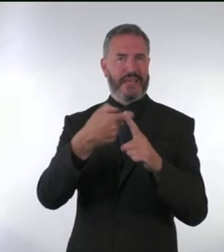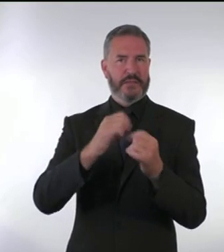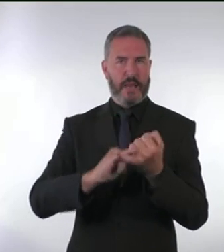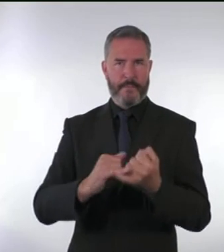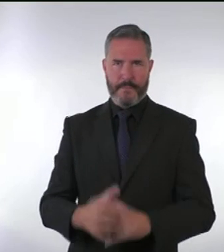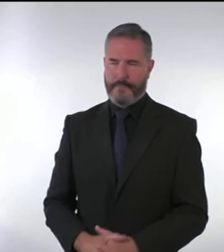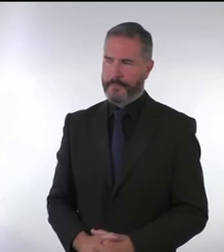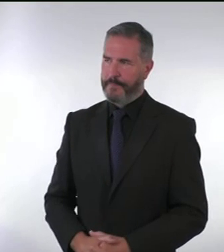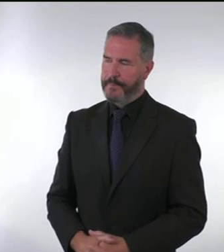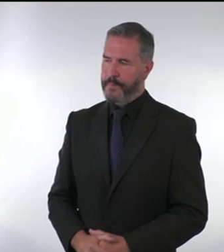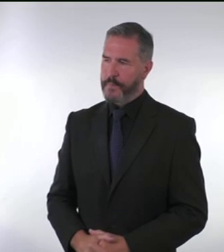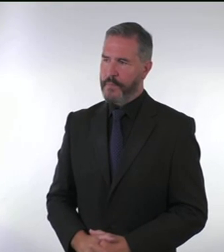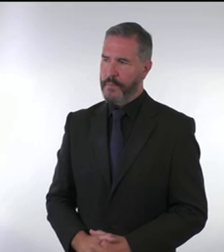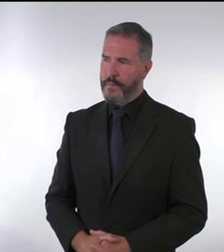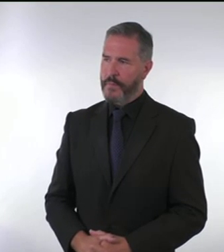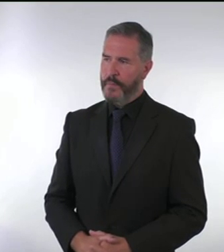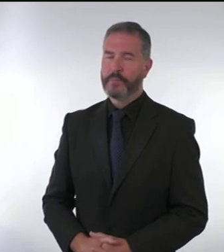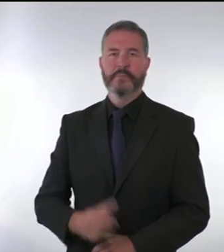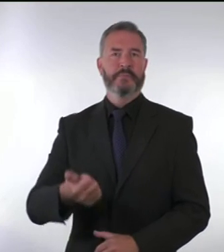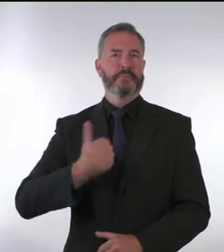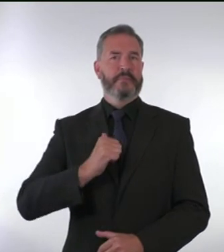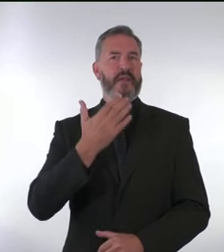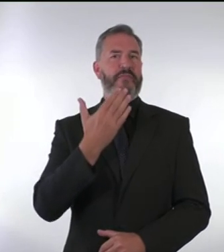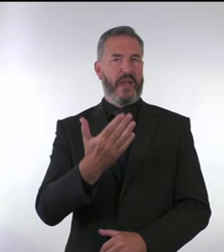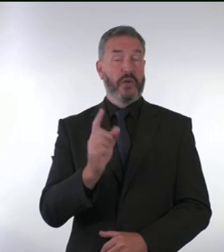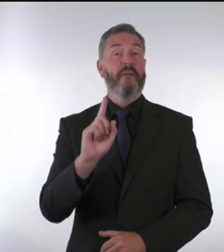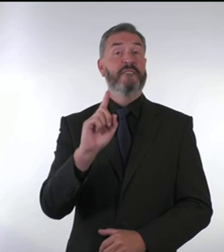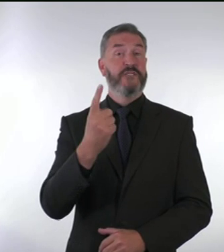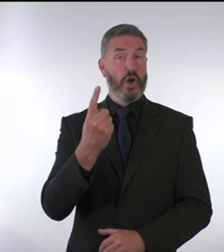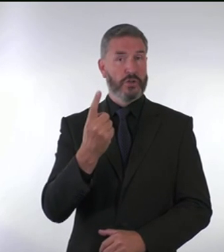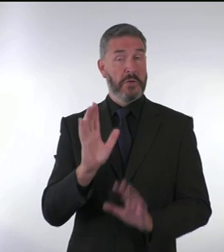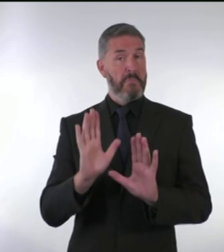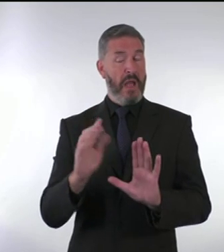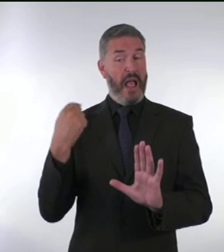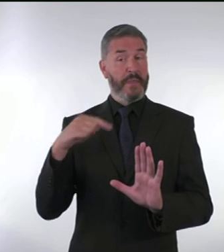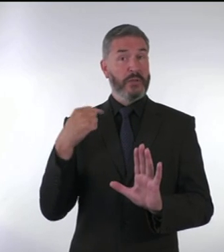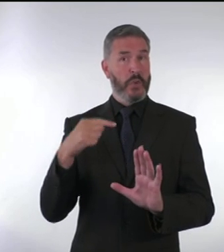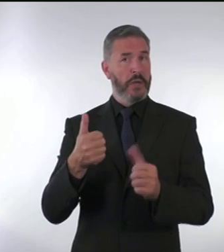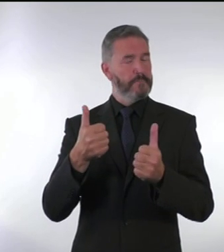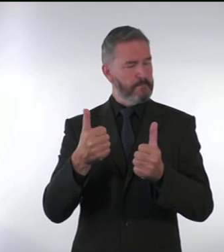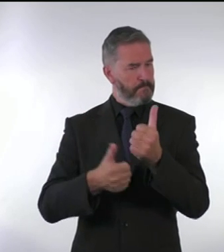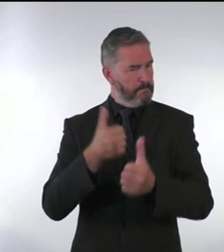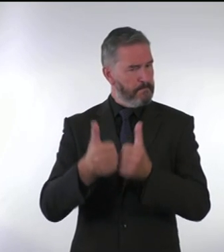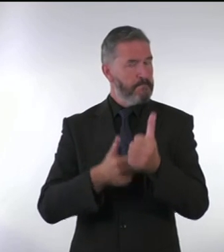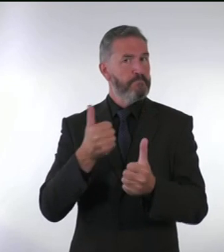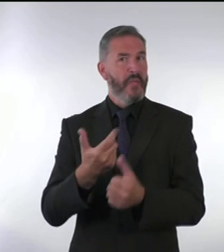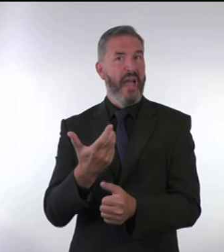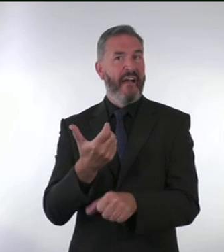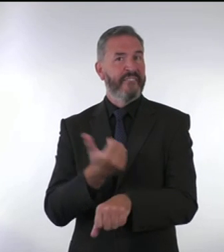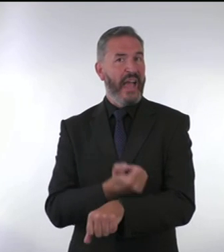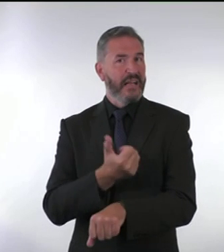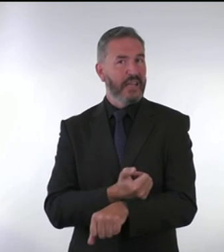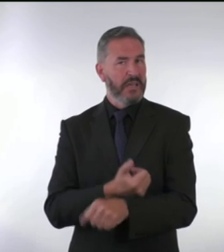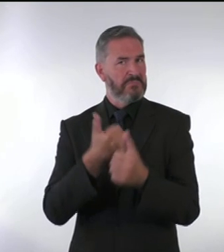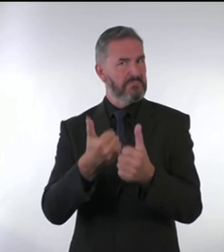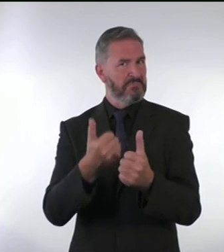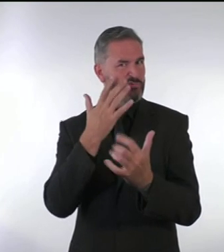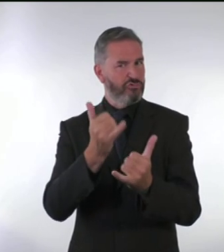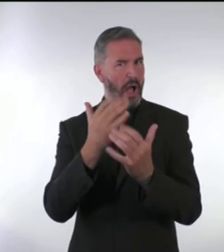May I start by welcoming reports this week of significant progress in the vaccine trials in Oxford?